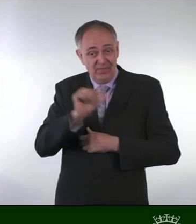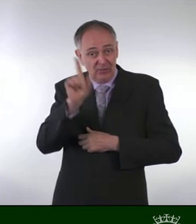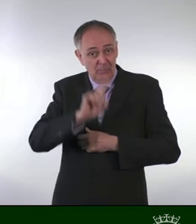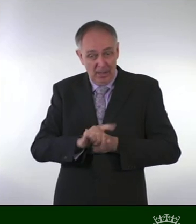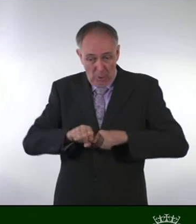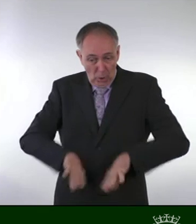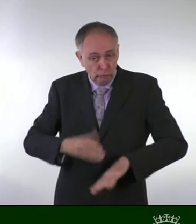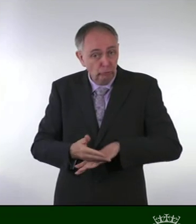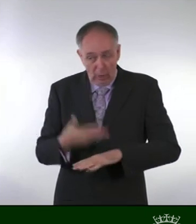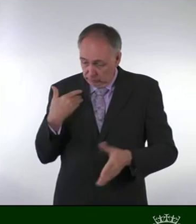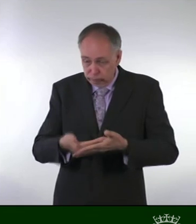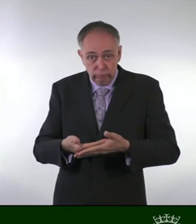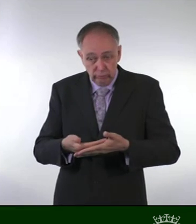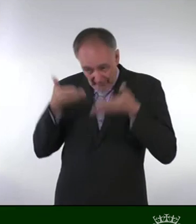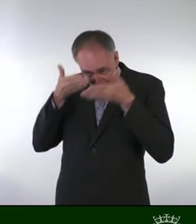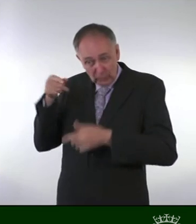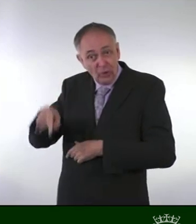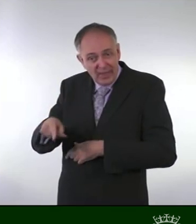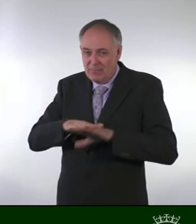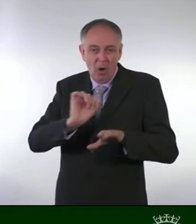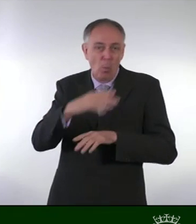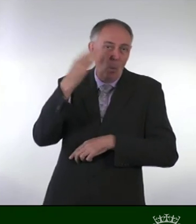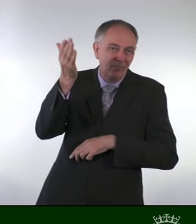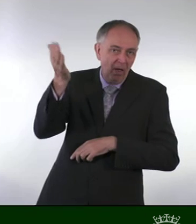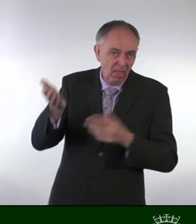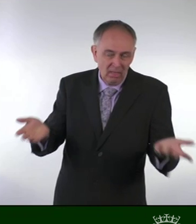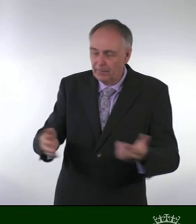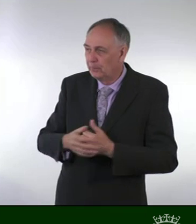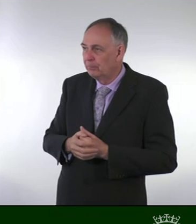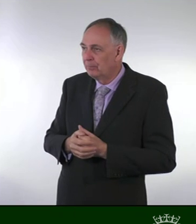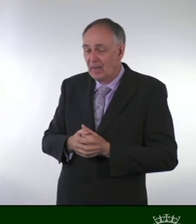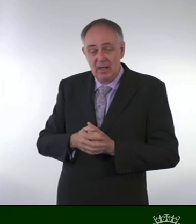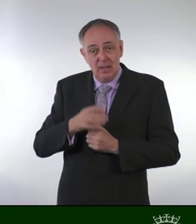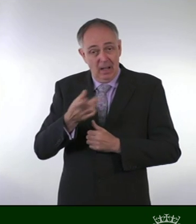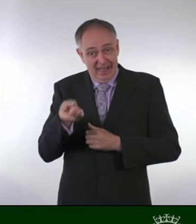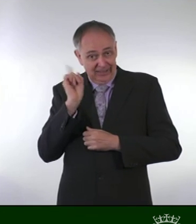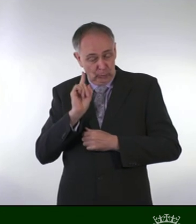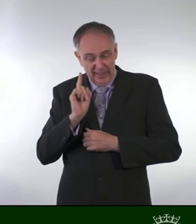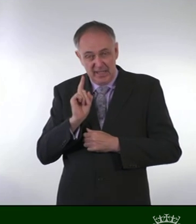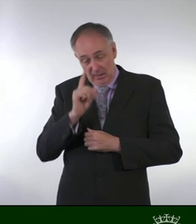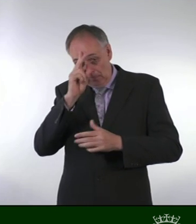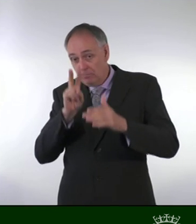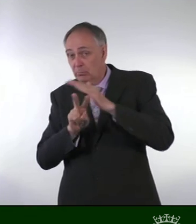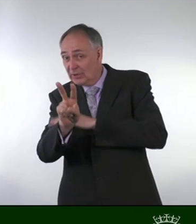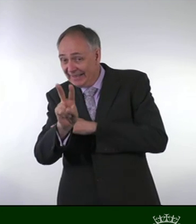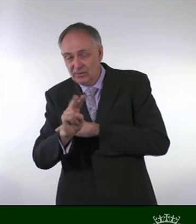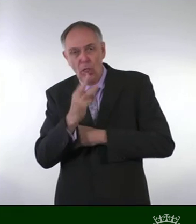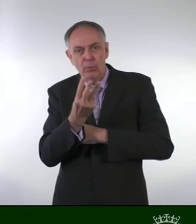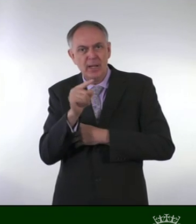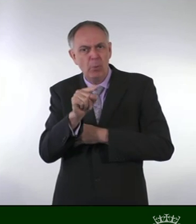The Prime Minister should focus on them, not the rhetoric. The Office for Budget Responsibility yesterday projected 3.5 million unemployed next year.